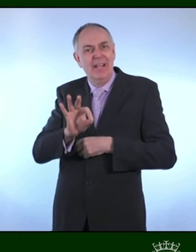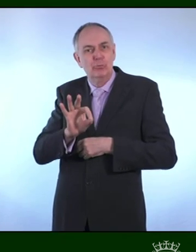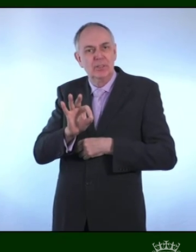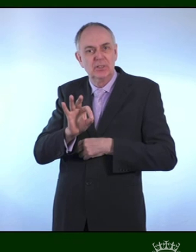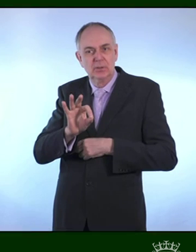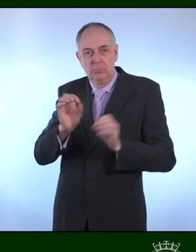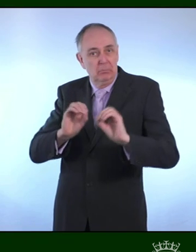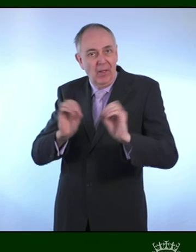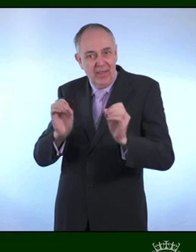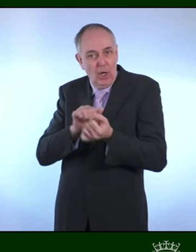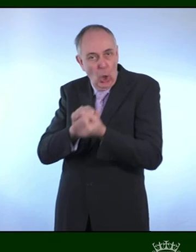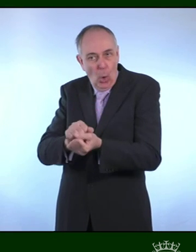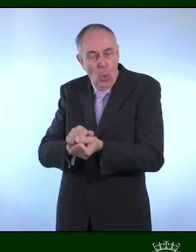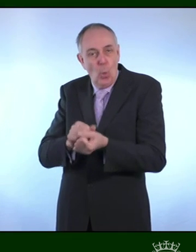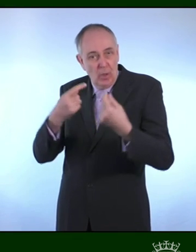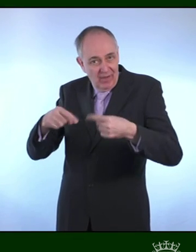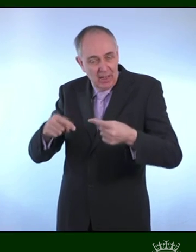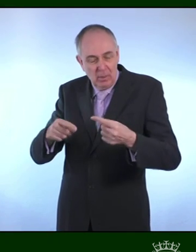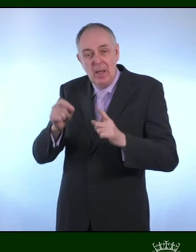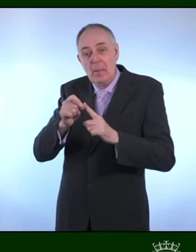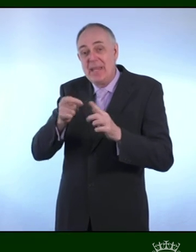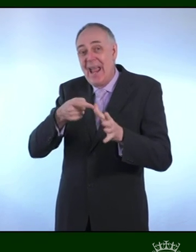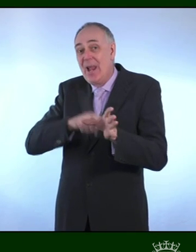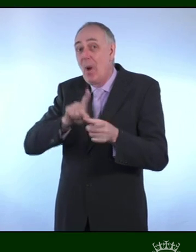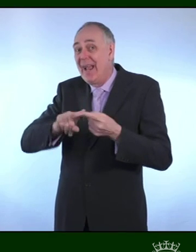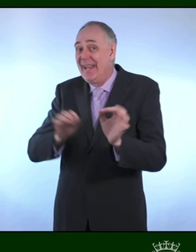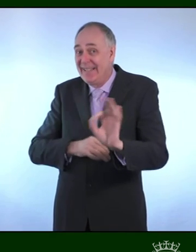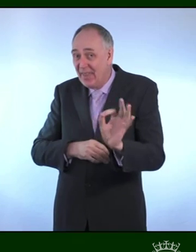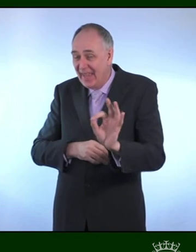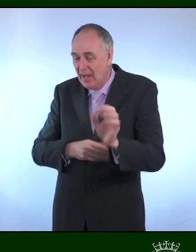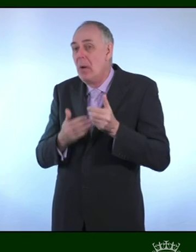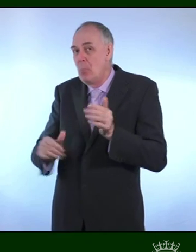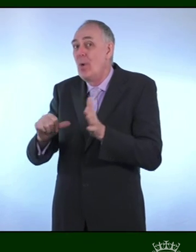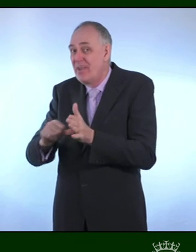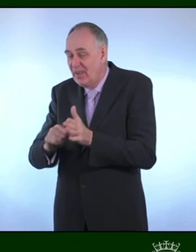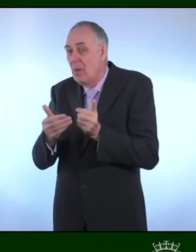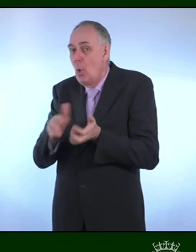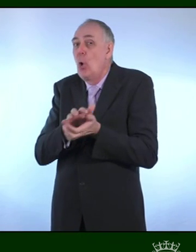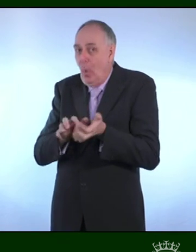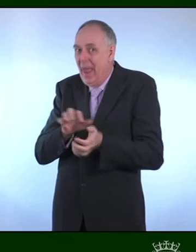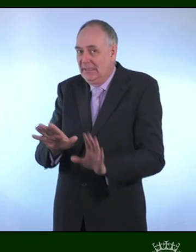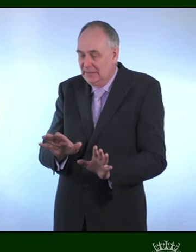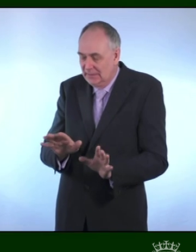There are particular difficulties with those who are not on PAYE schemes, as I think the whole House understands.